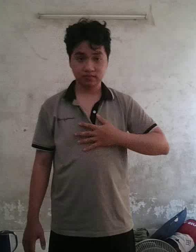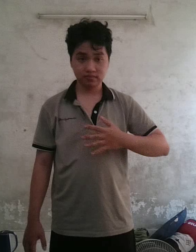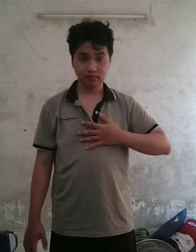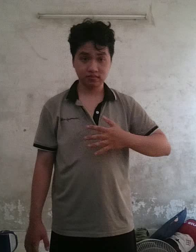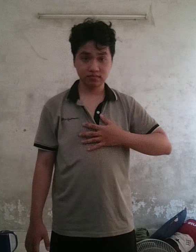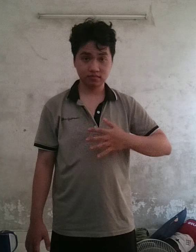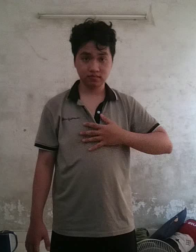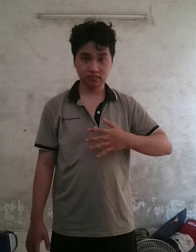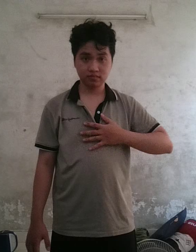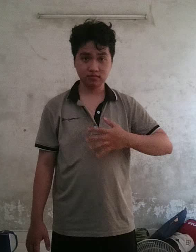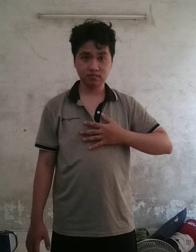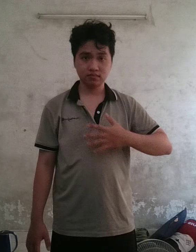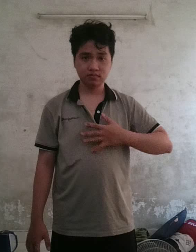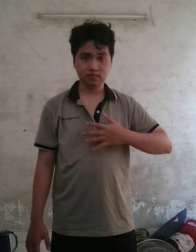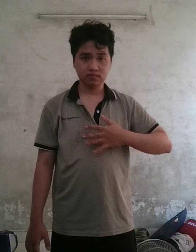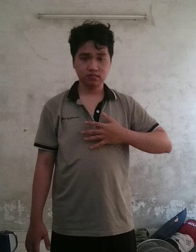khong thich